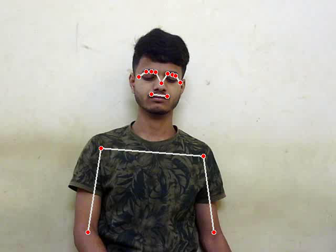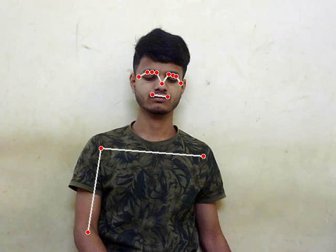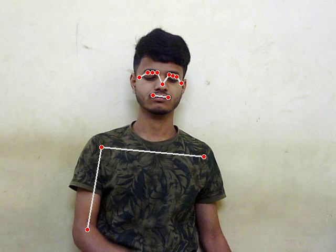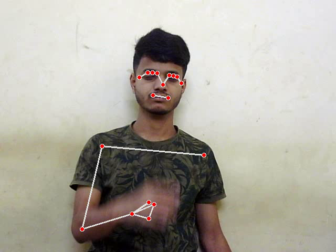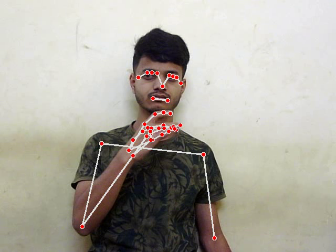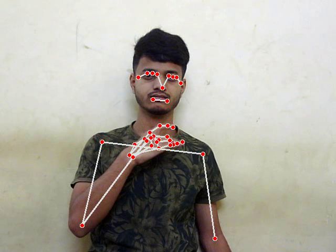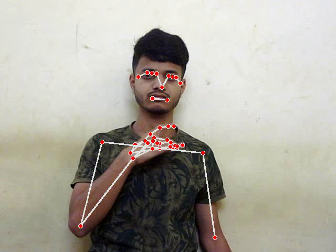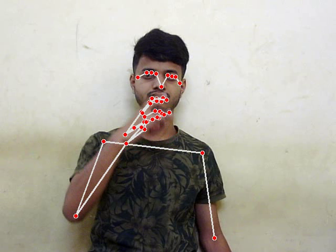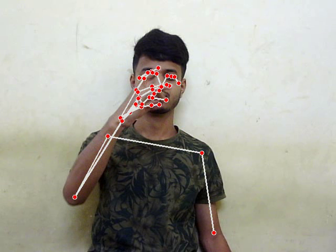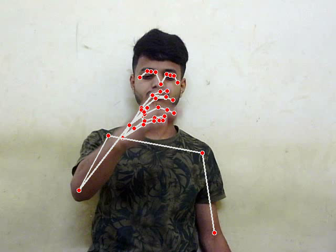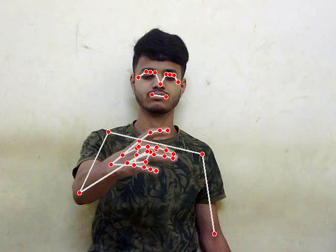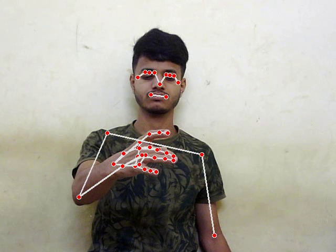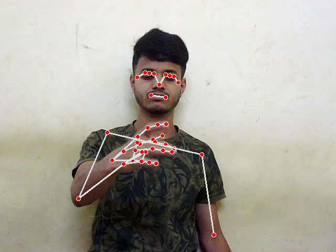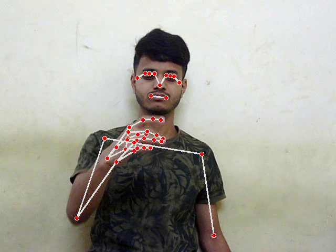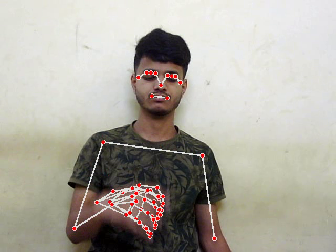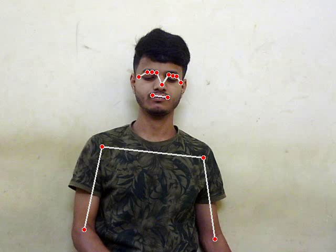like